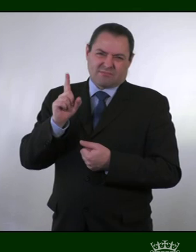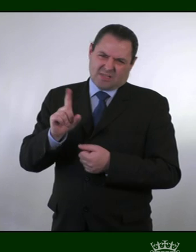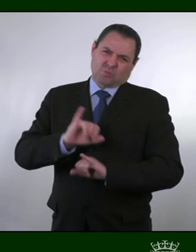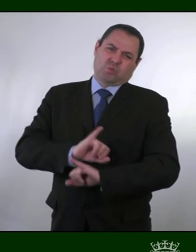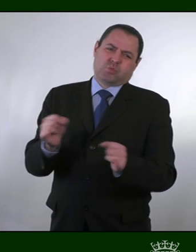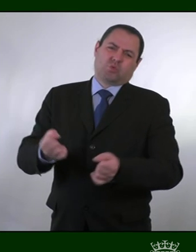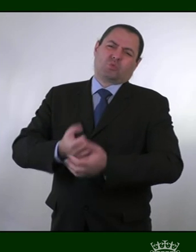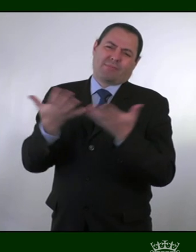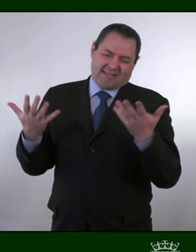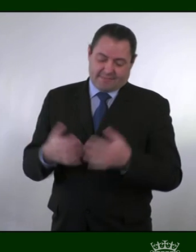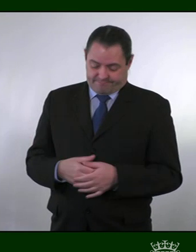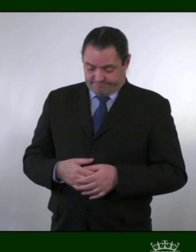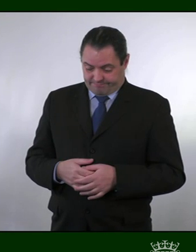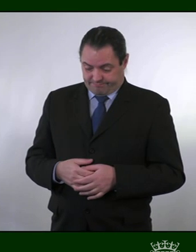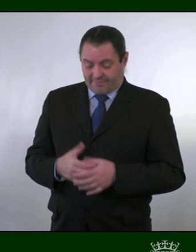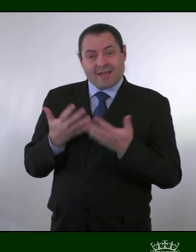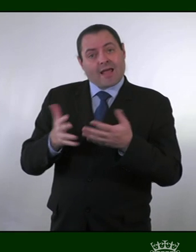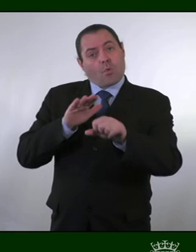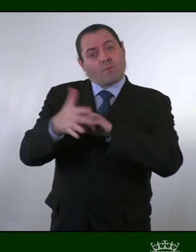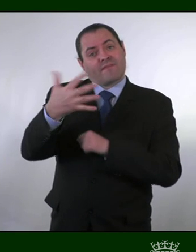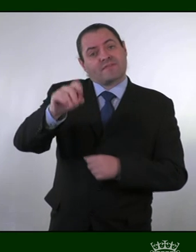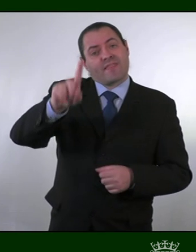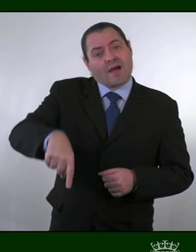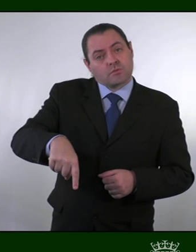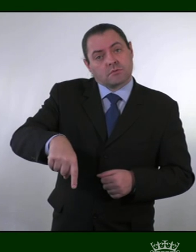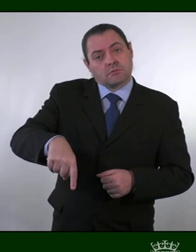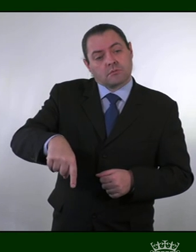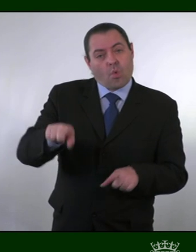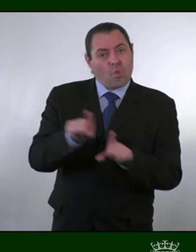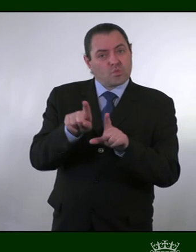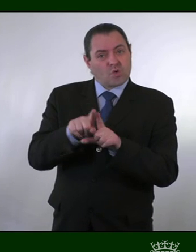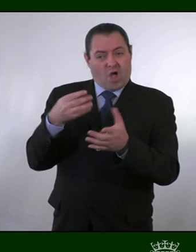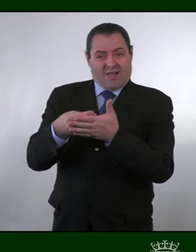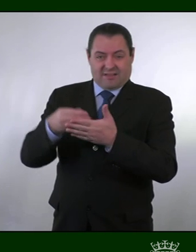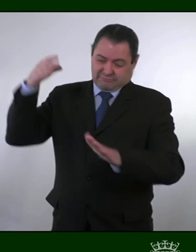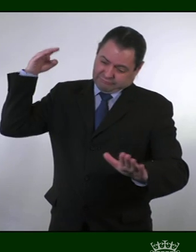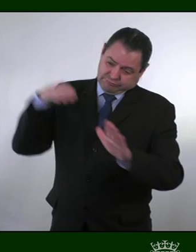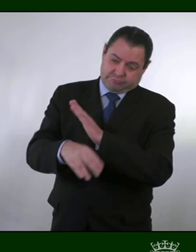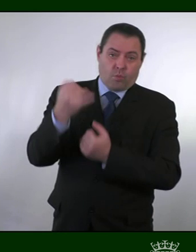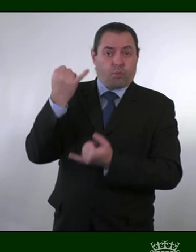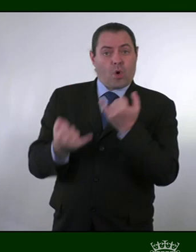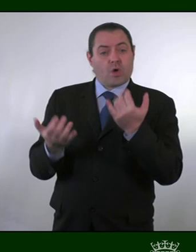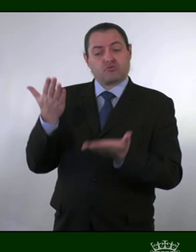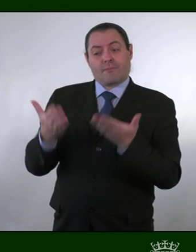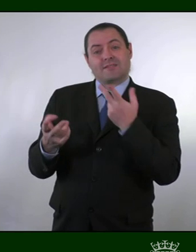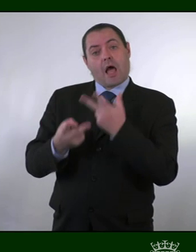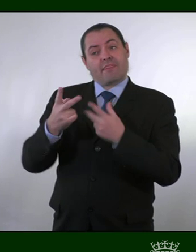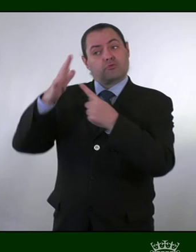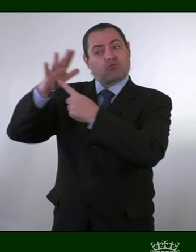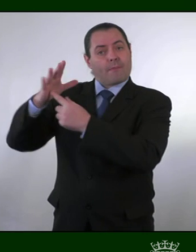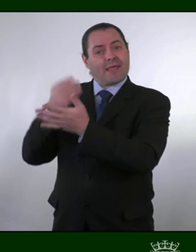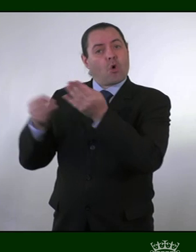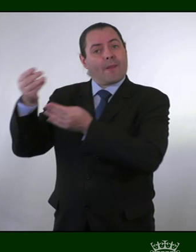We have now passed 50,000 deaths and suffered the deepest recession of any G7 country, with GDP dropping by 10% in the past year.